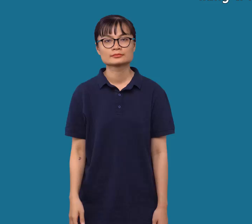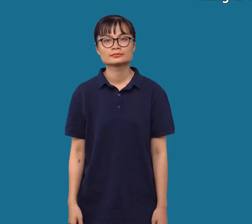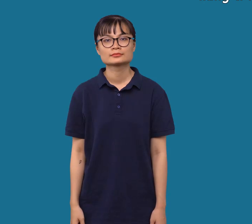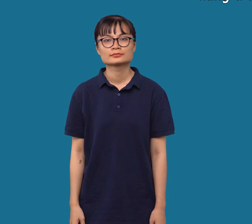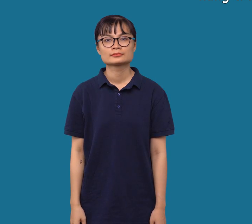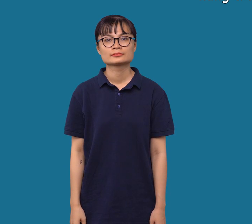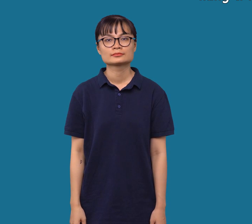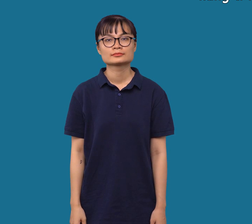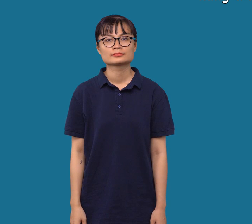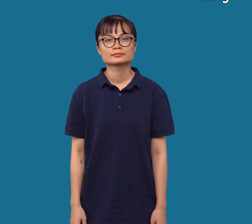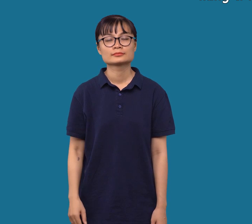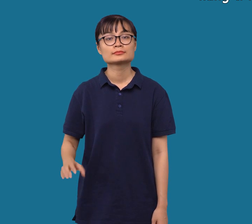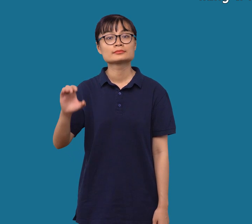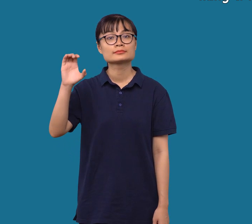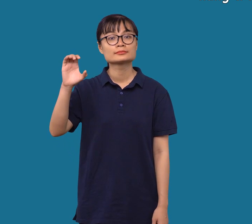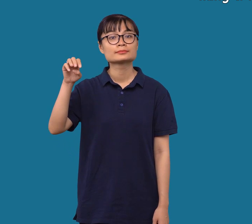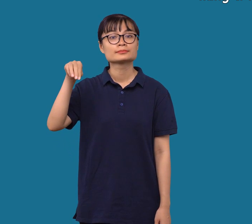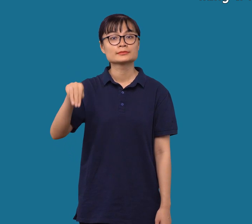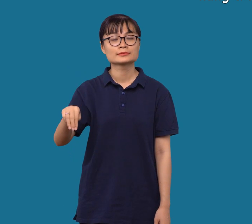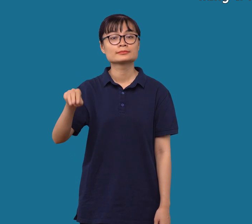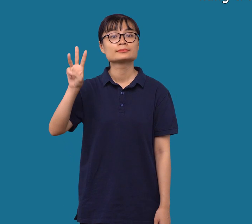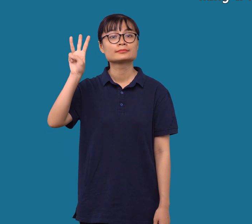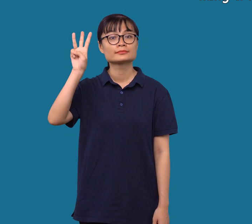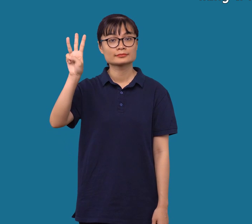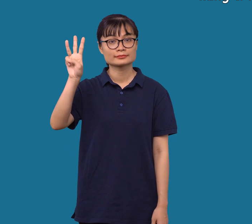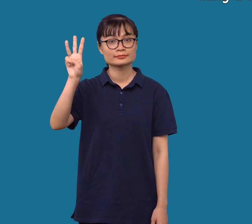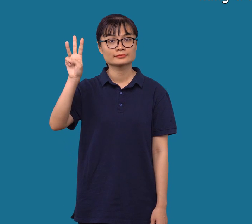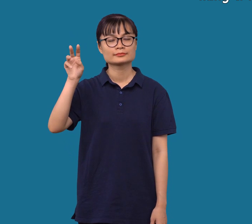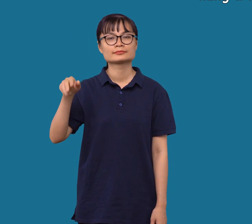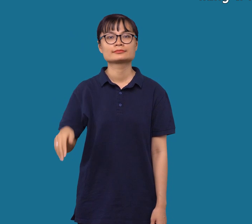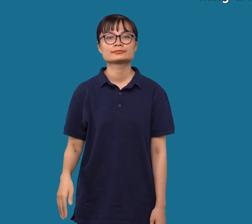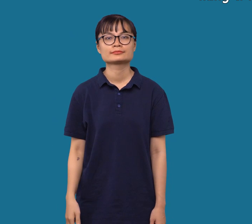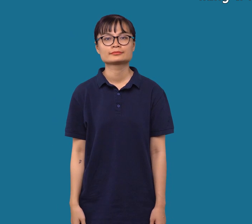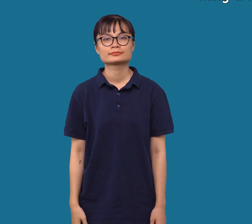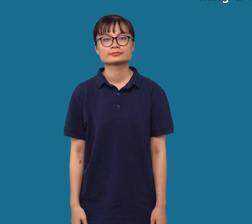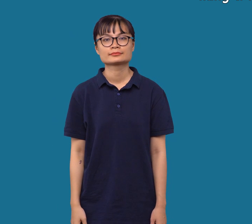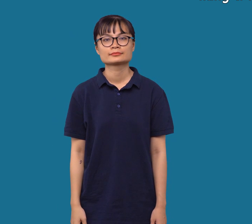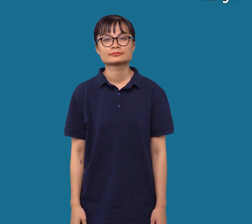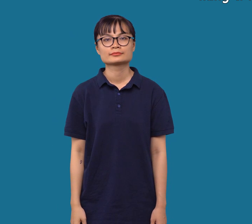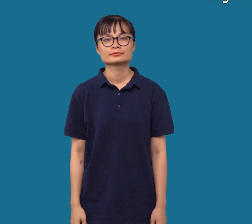xăng-ti-mét-khối (cm3)